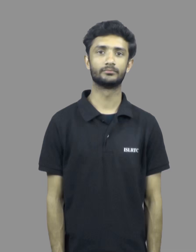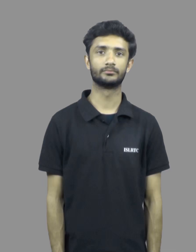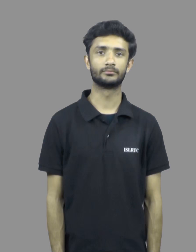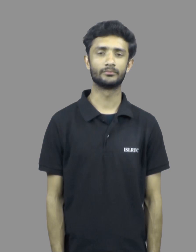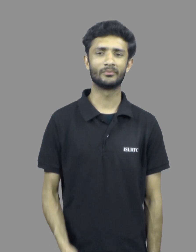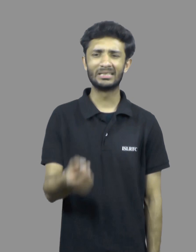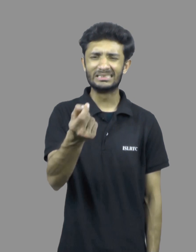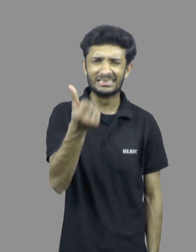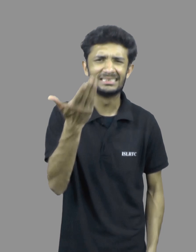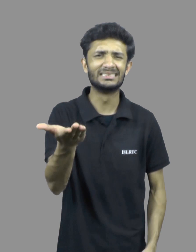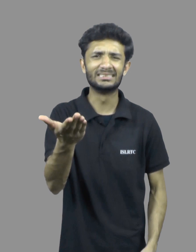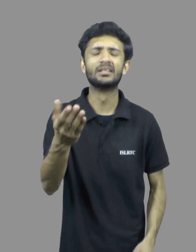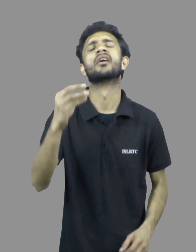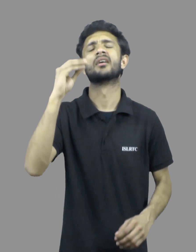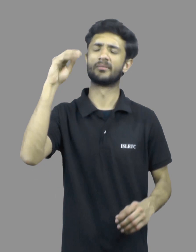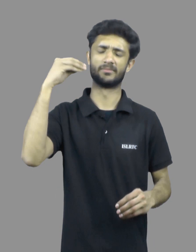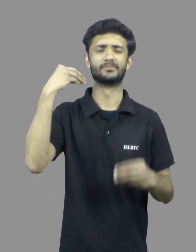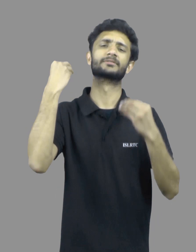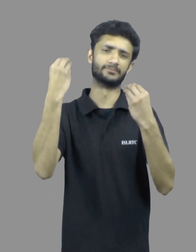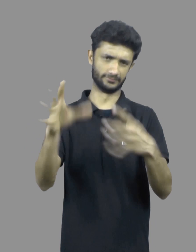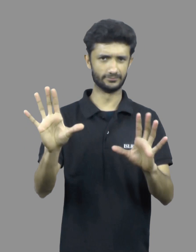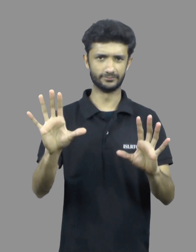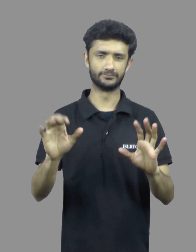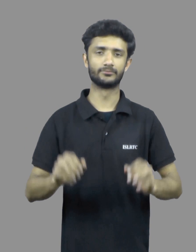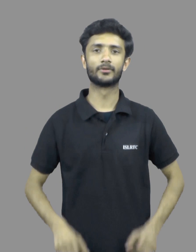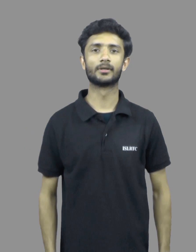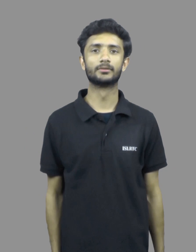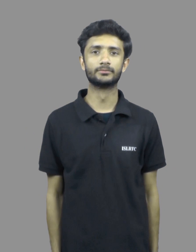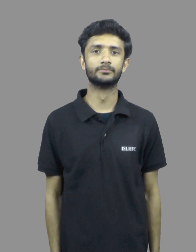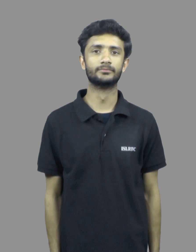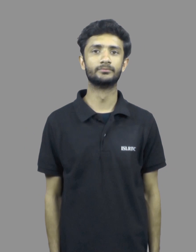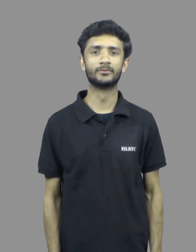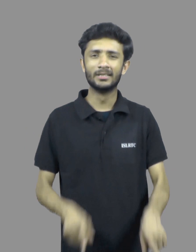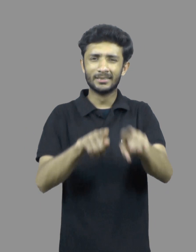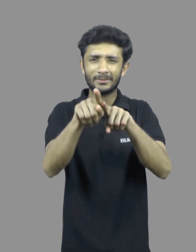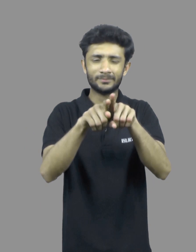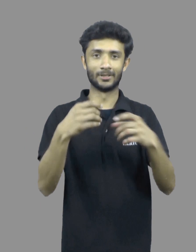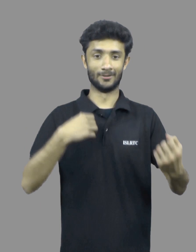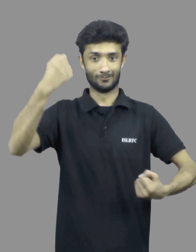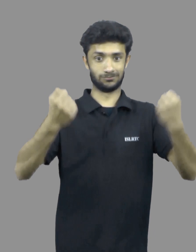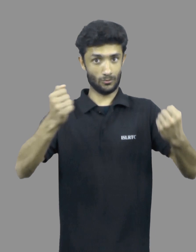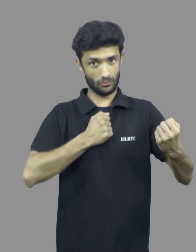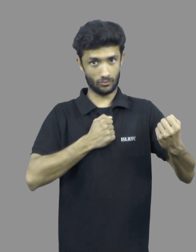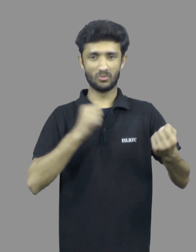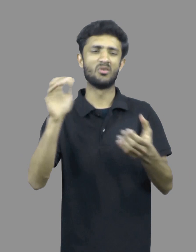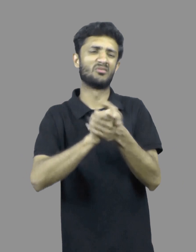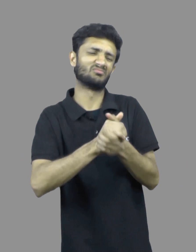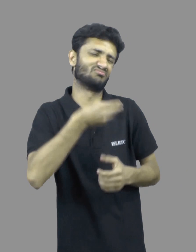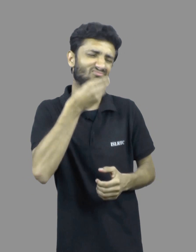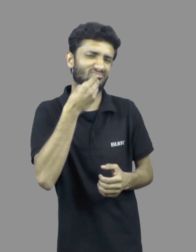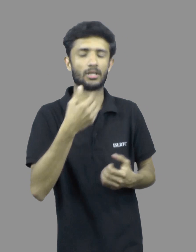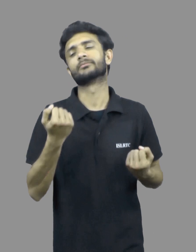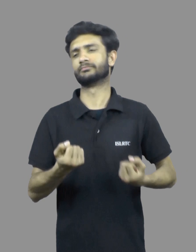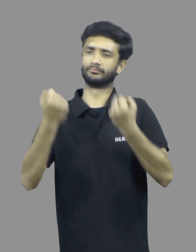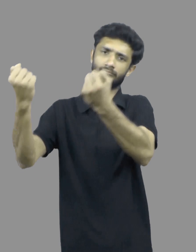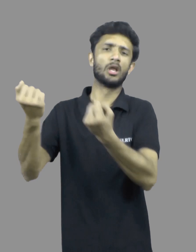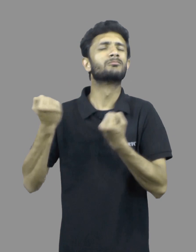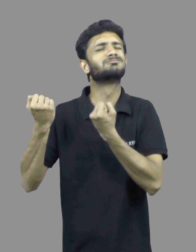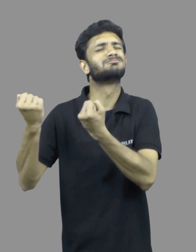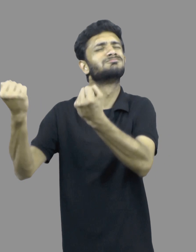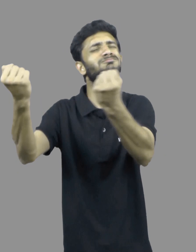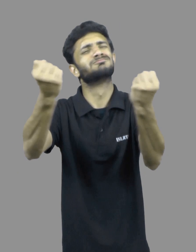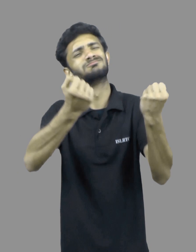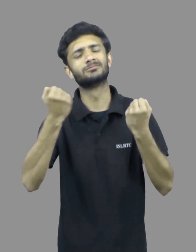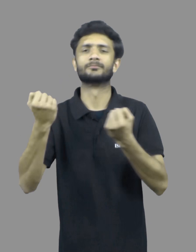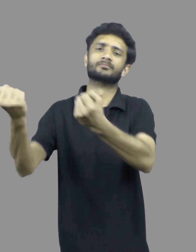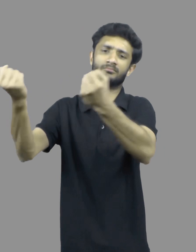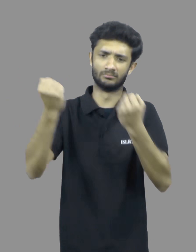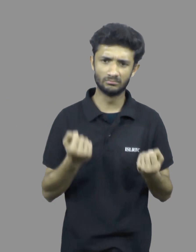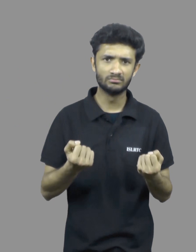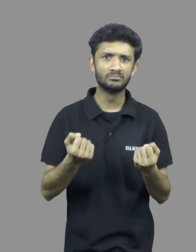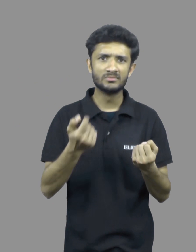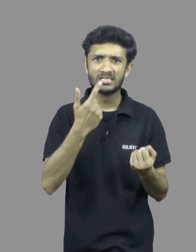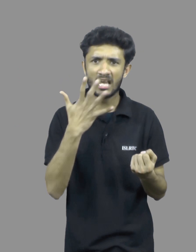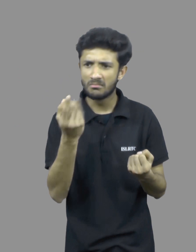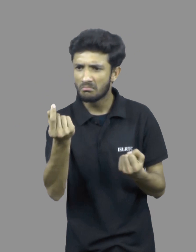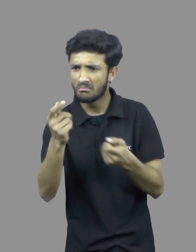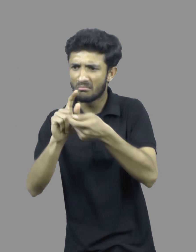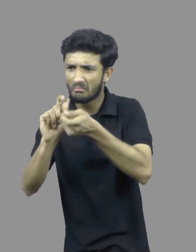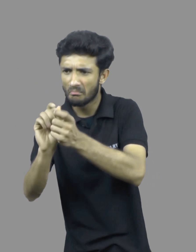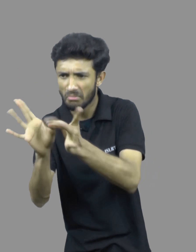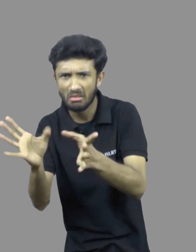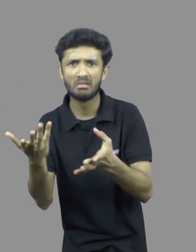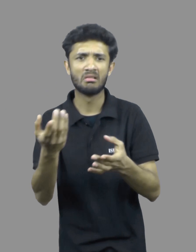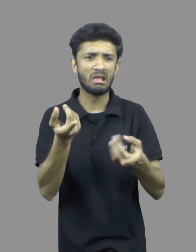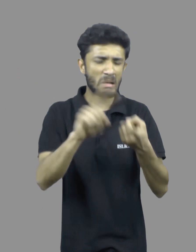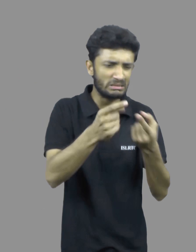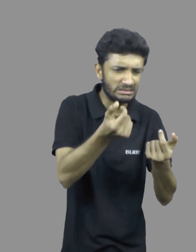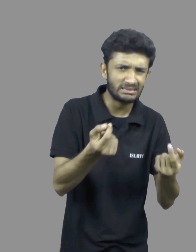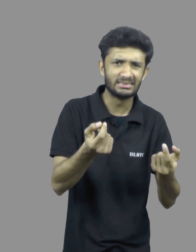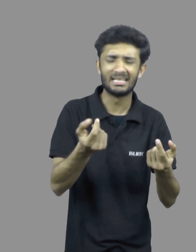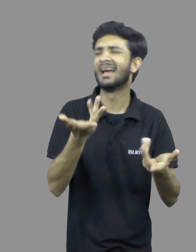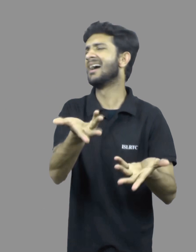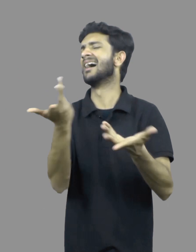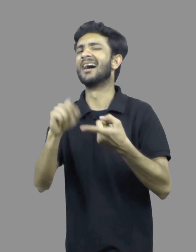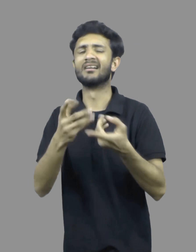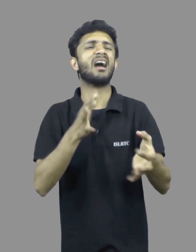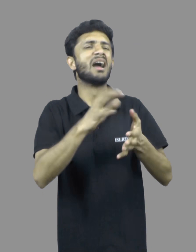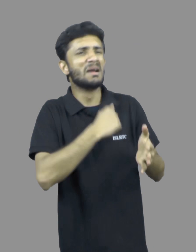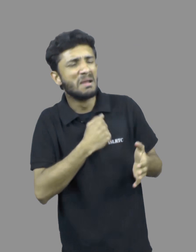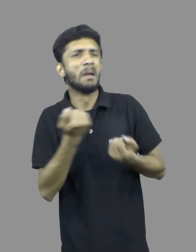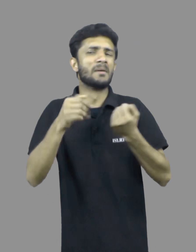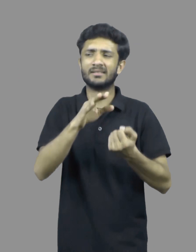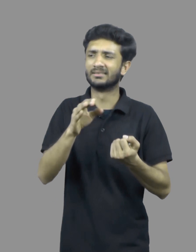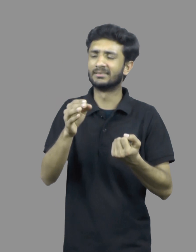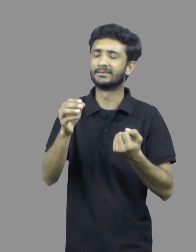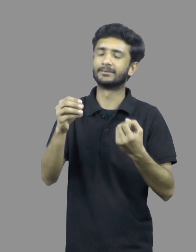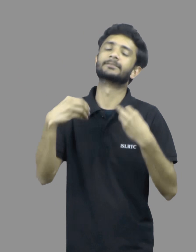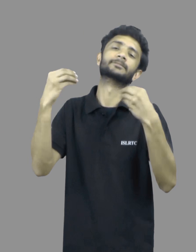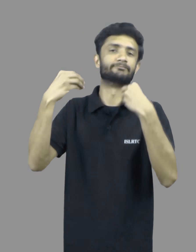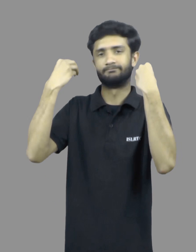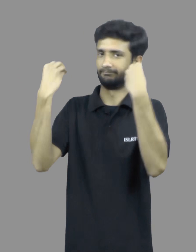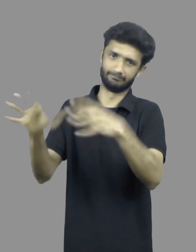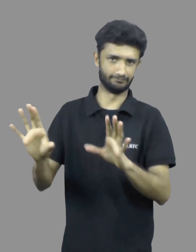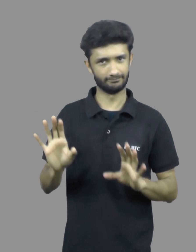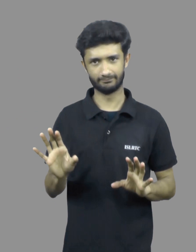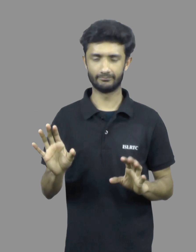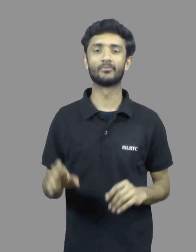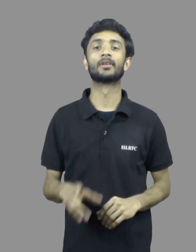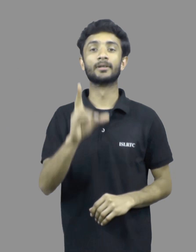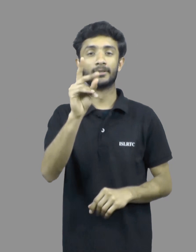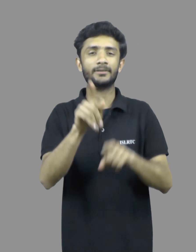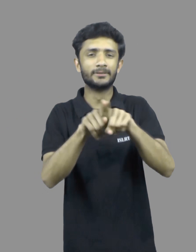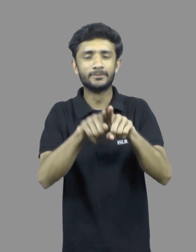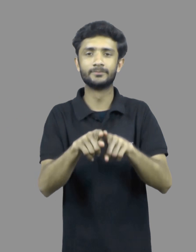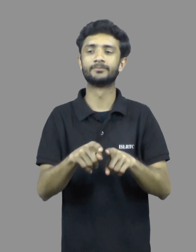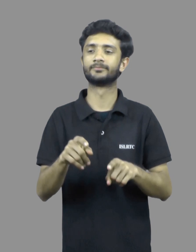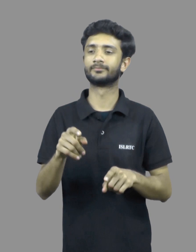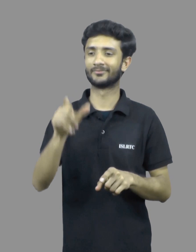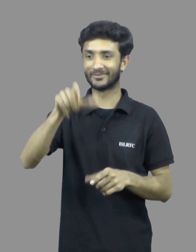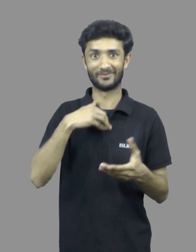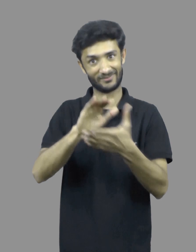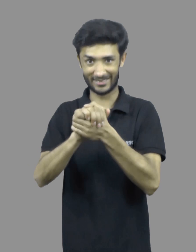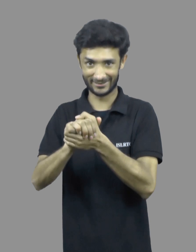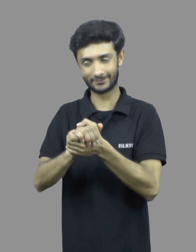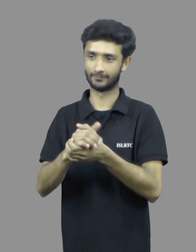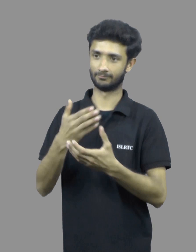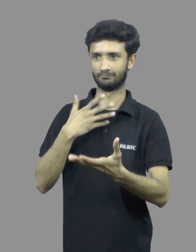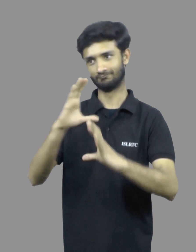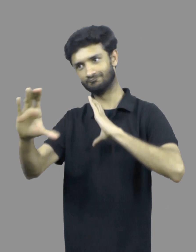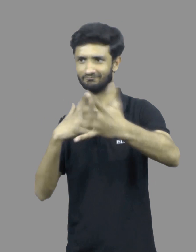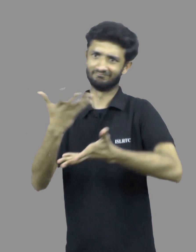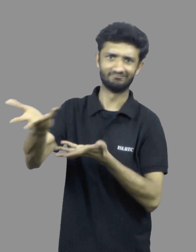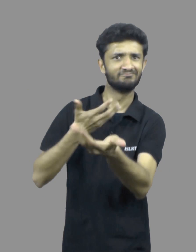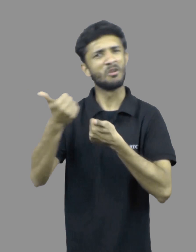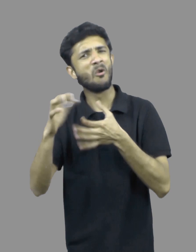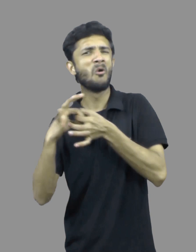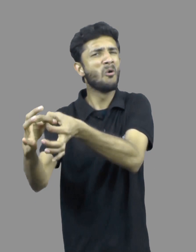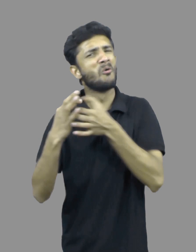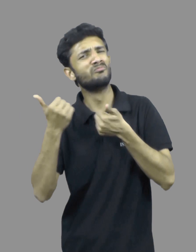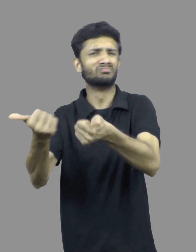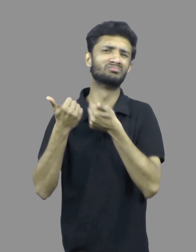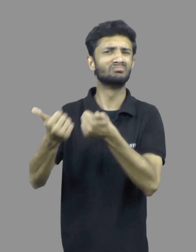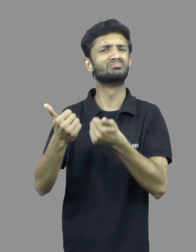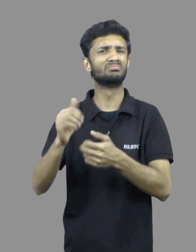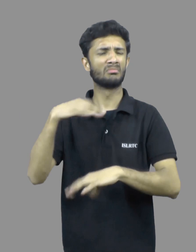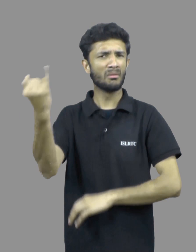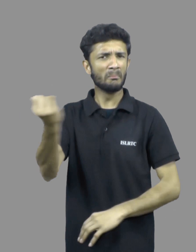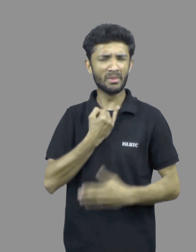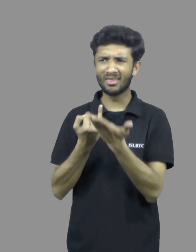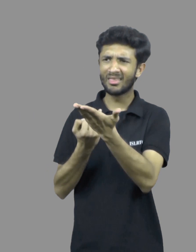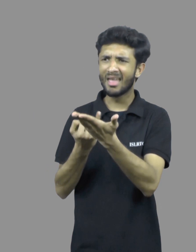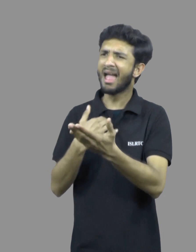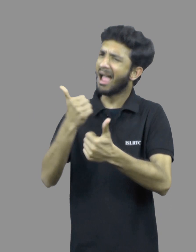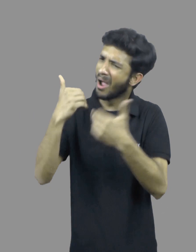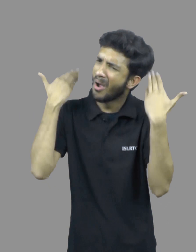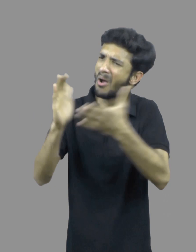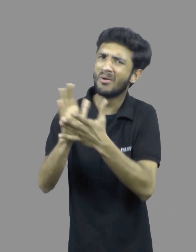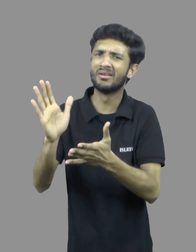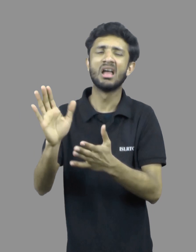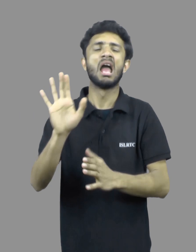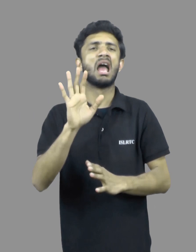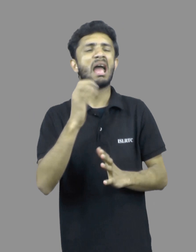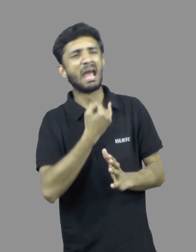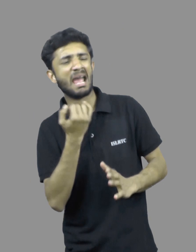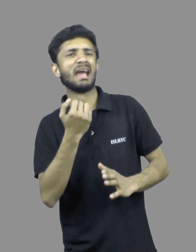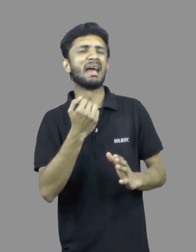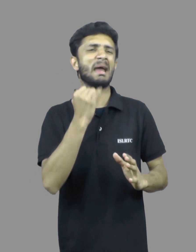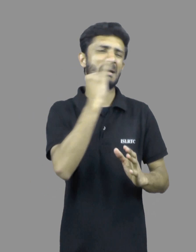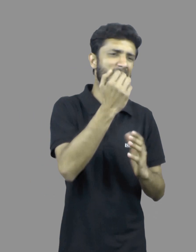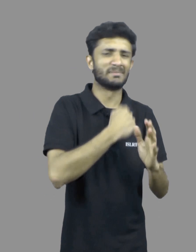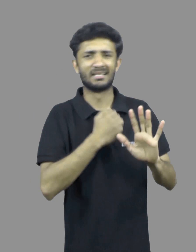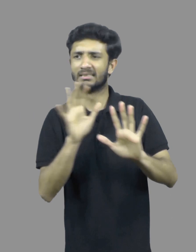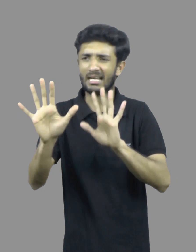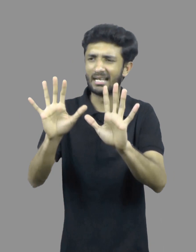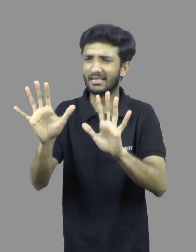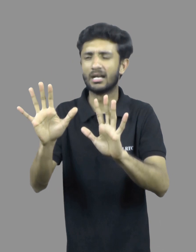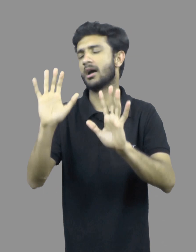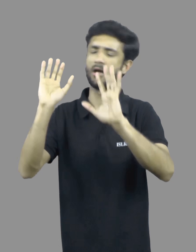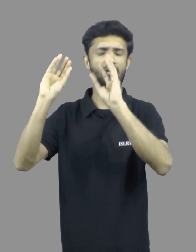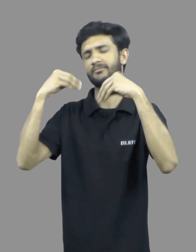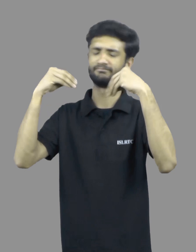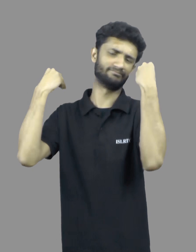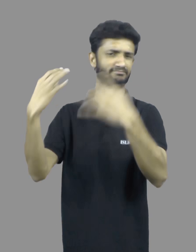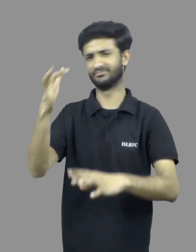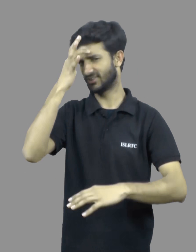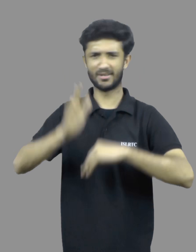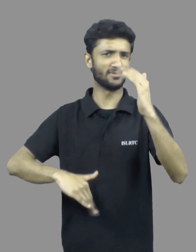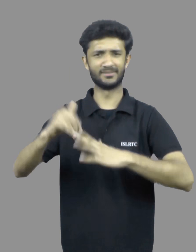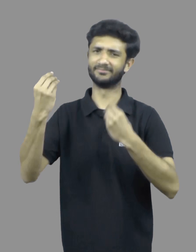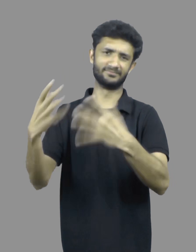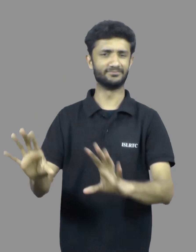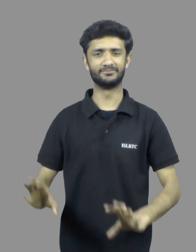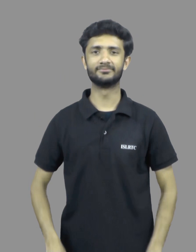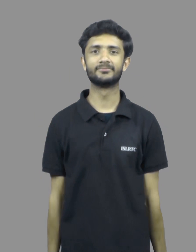Let Someone Off the Hook